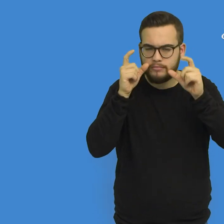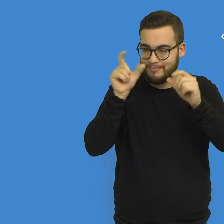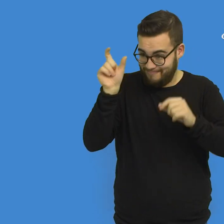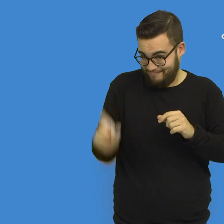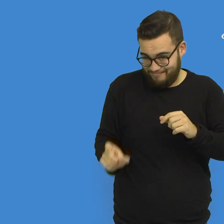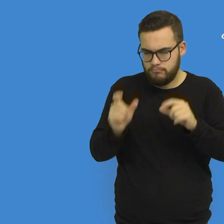persona